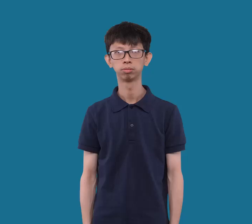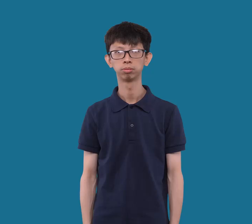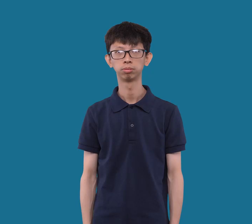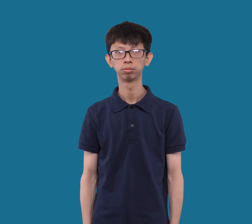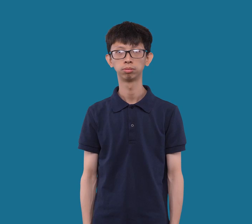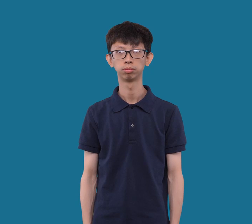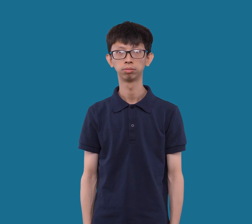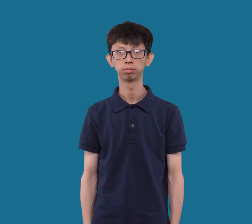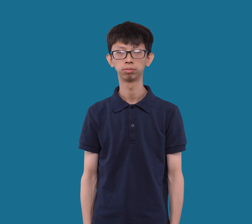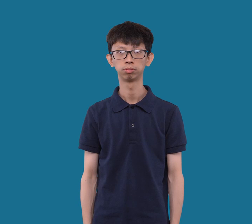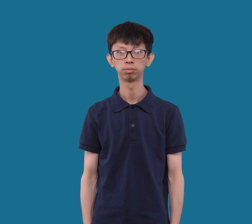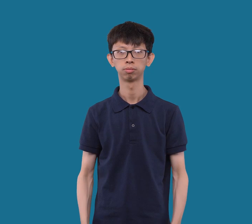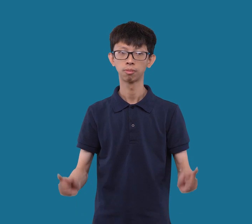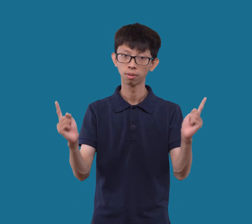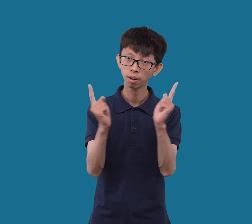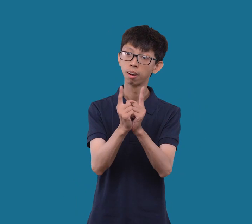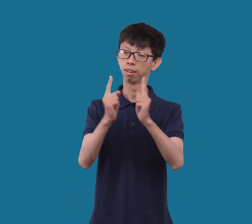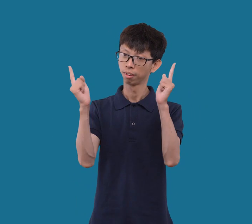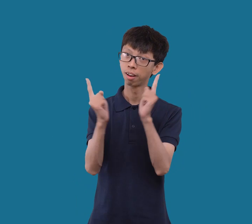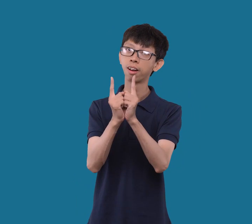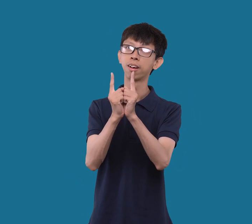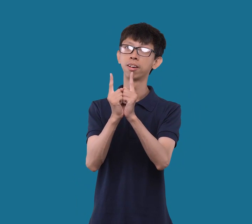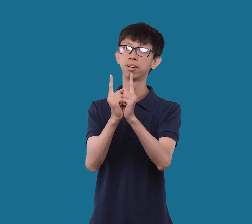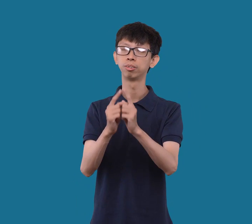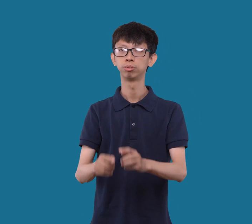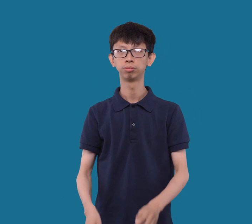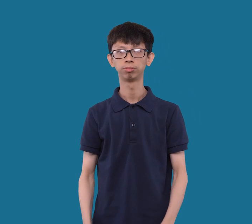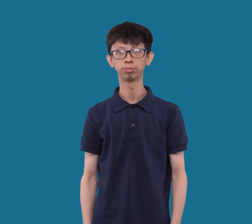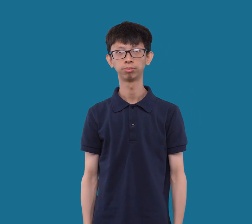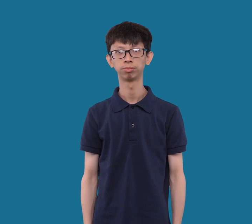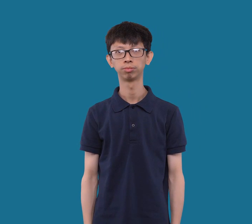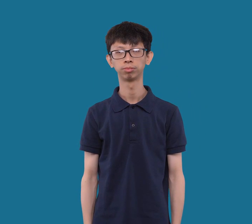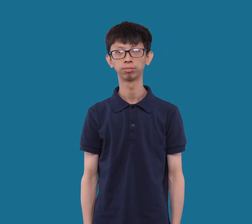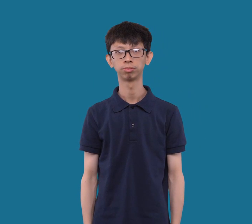gặp gỡ